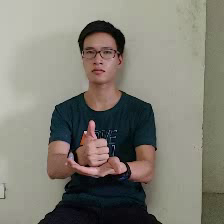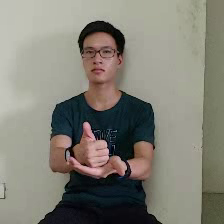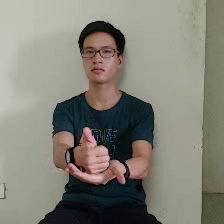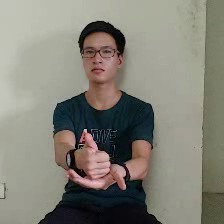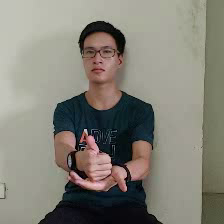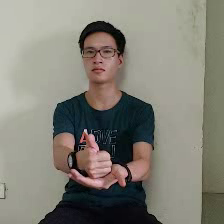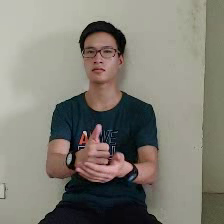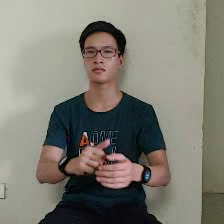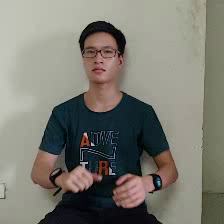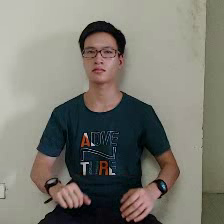Giúp